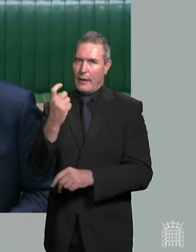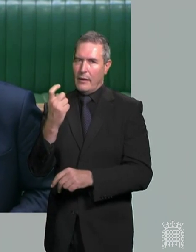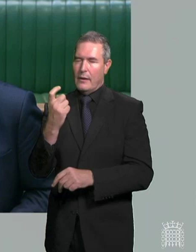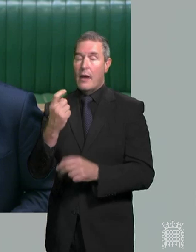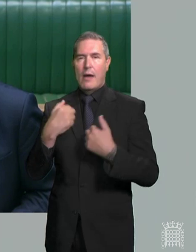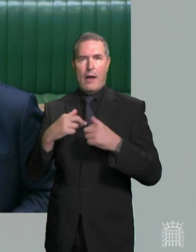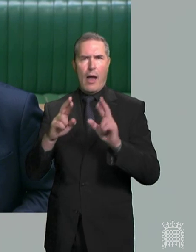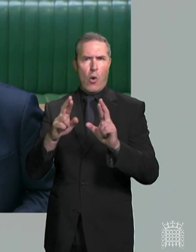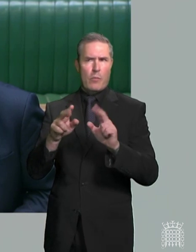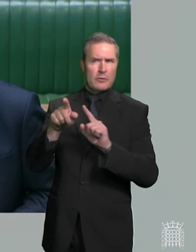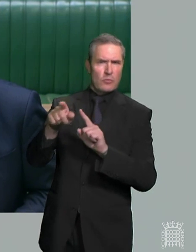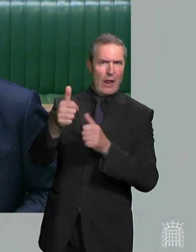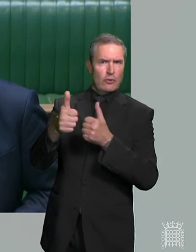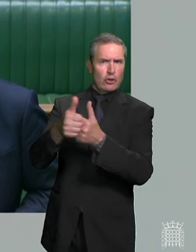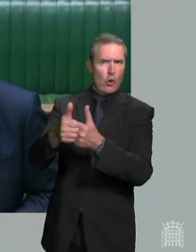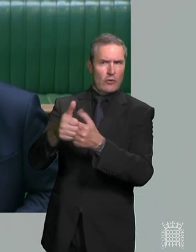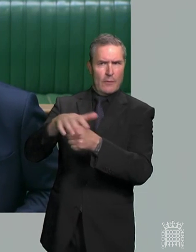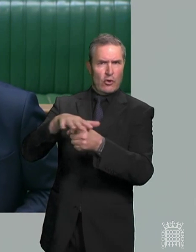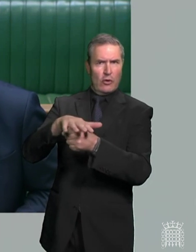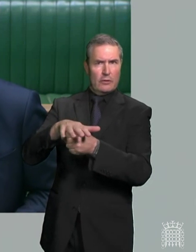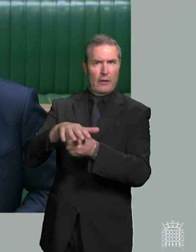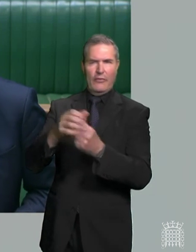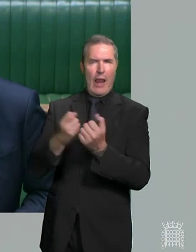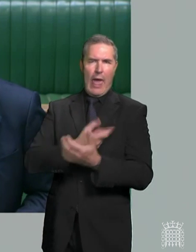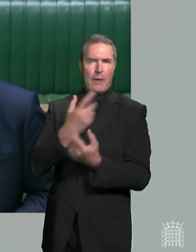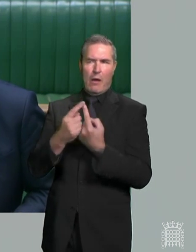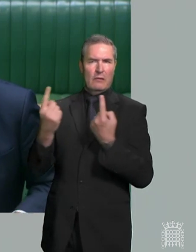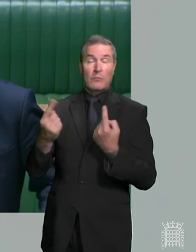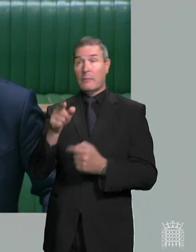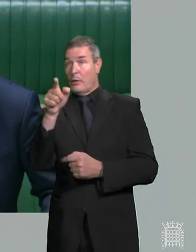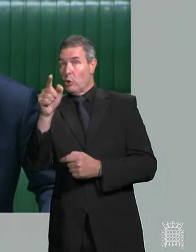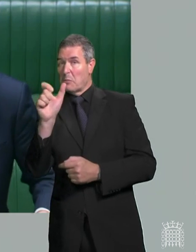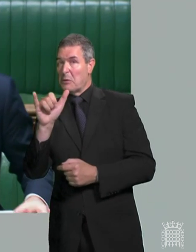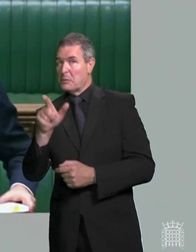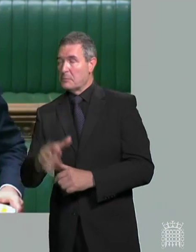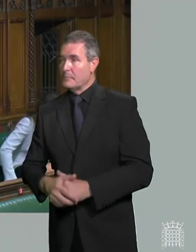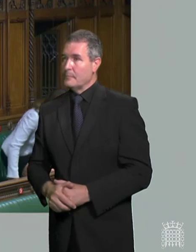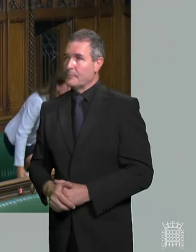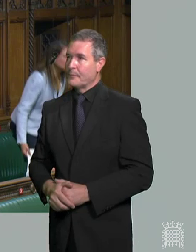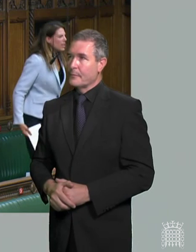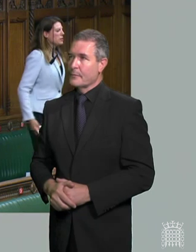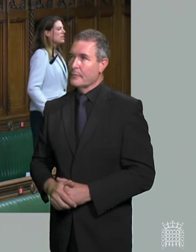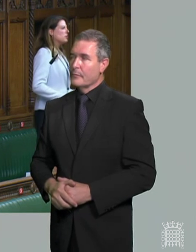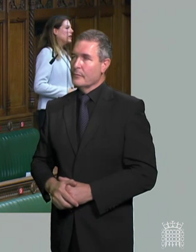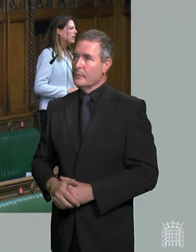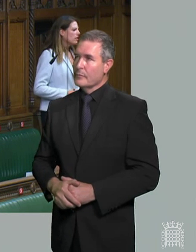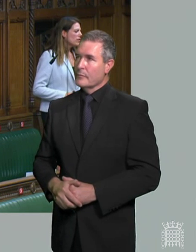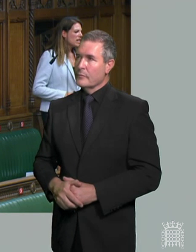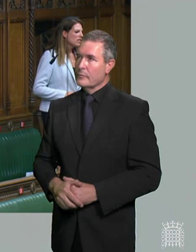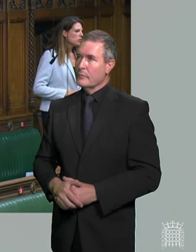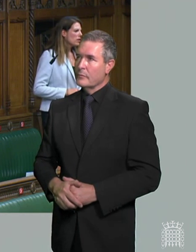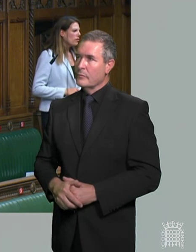I hope that it may command the support, if not of the Leader of the Opposition, then at least of the honourable Gentleman.